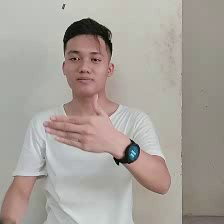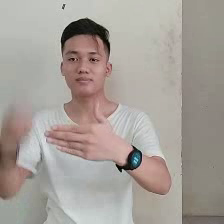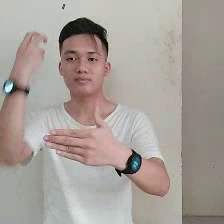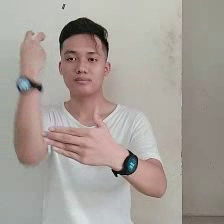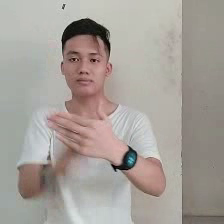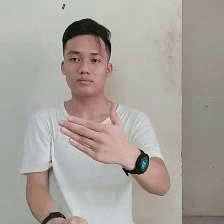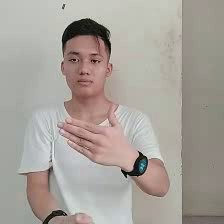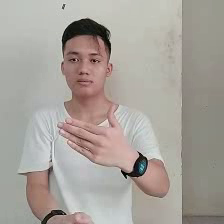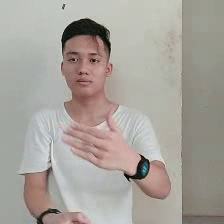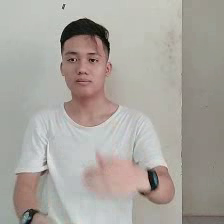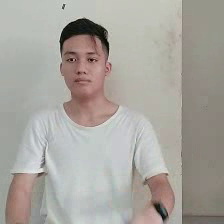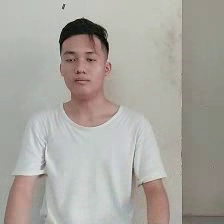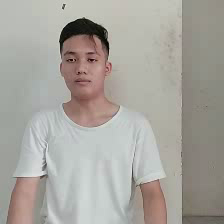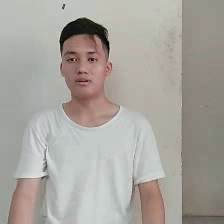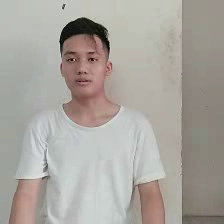Phạt